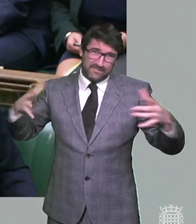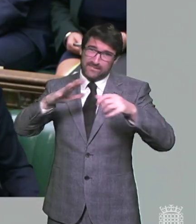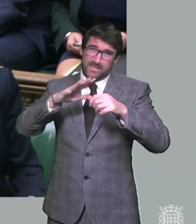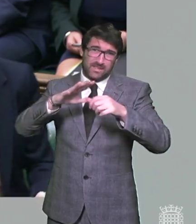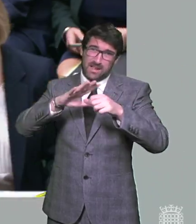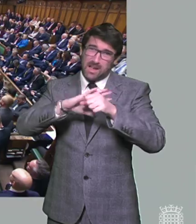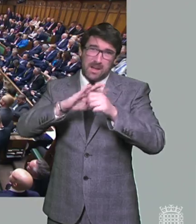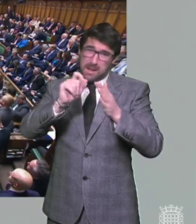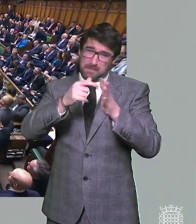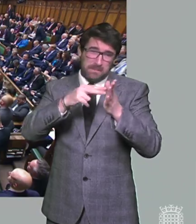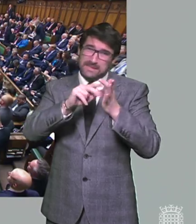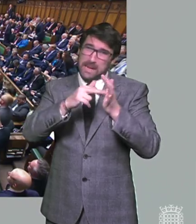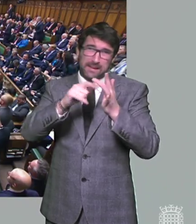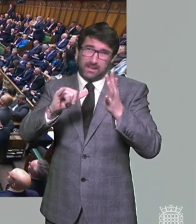We will deal with it.